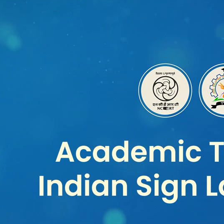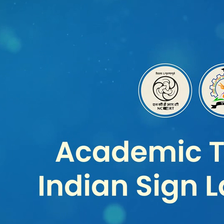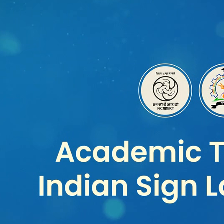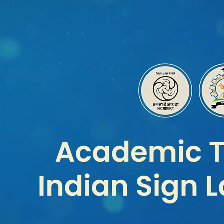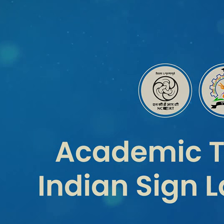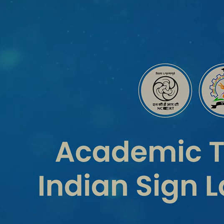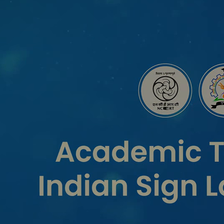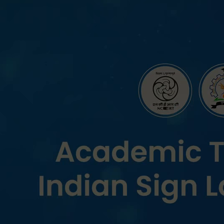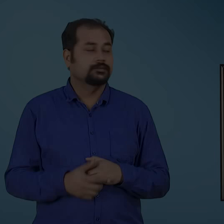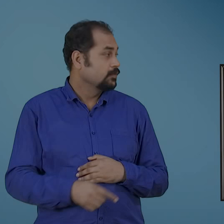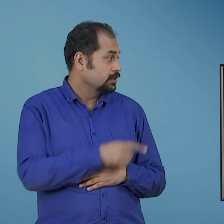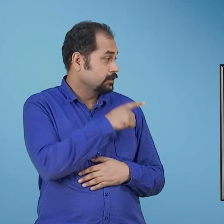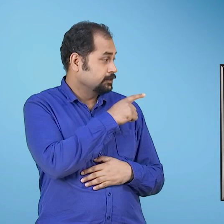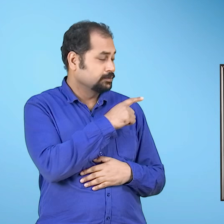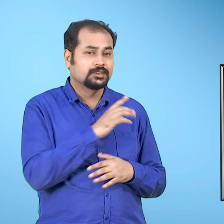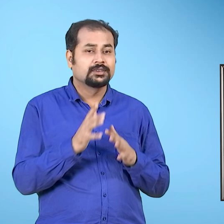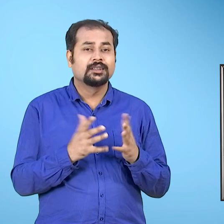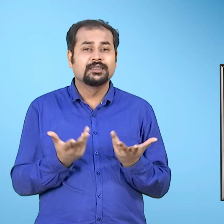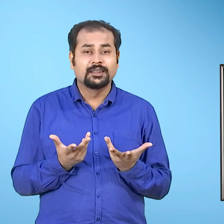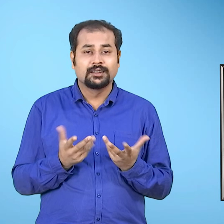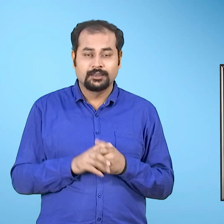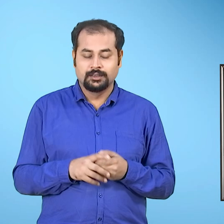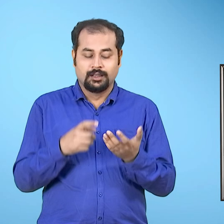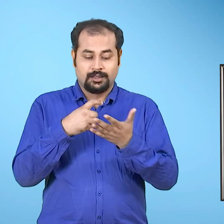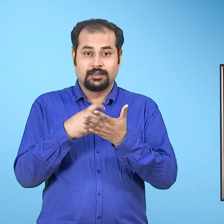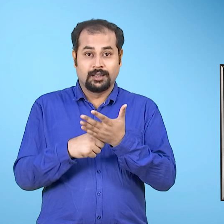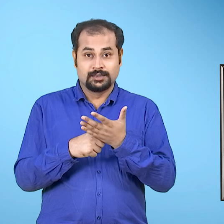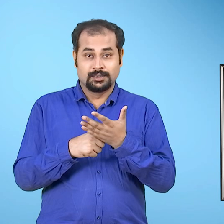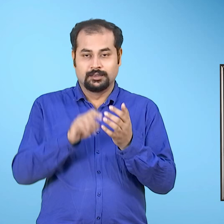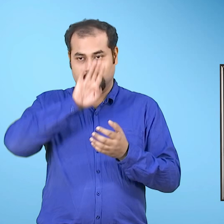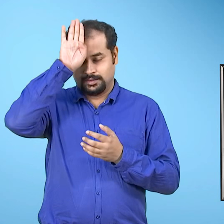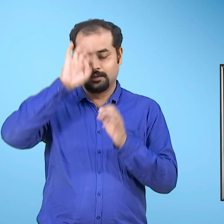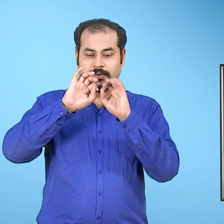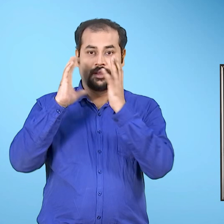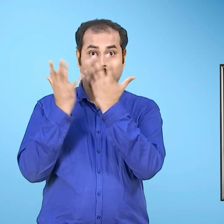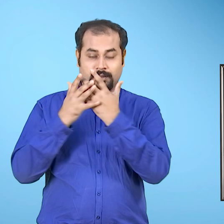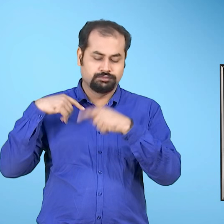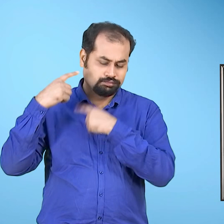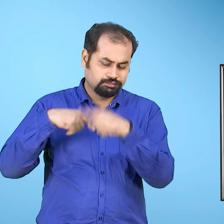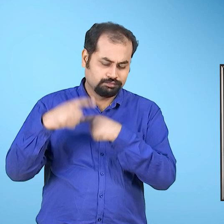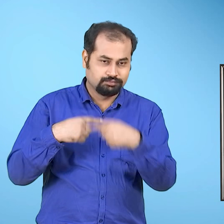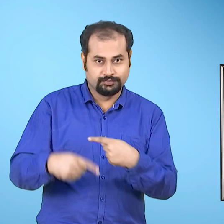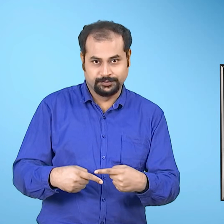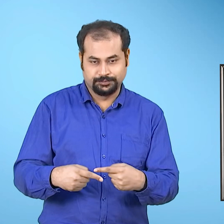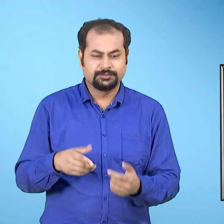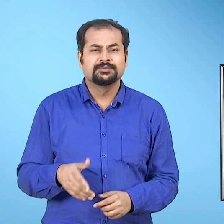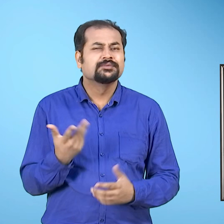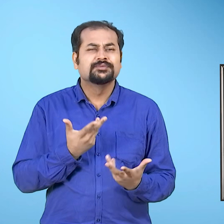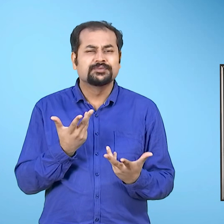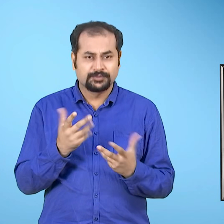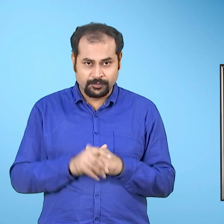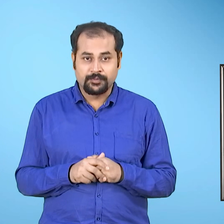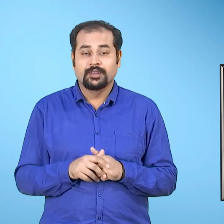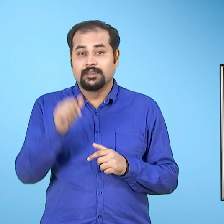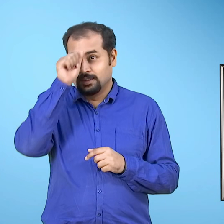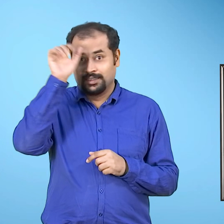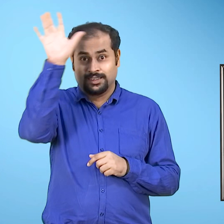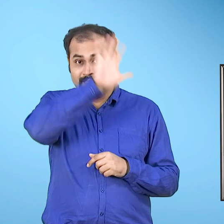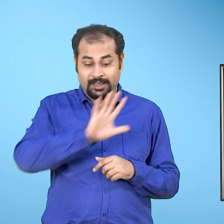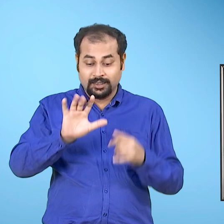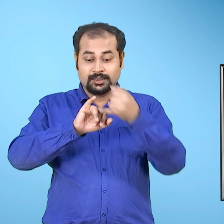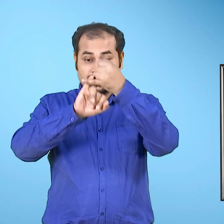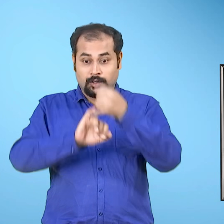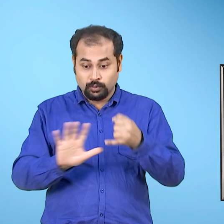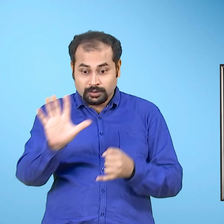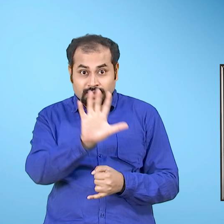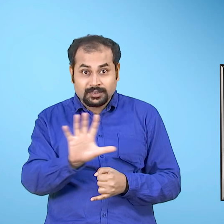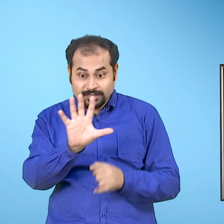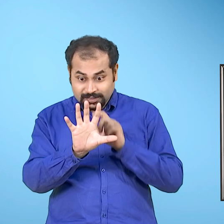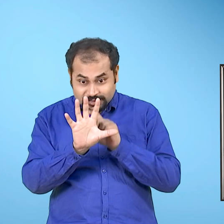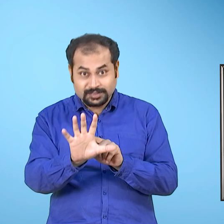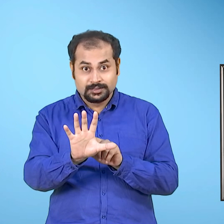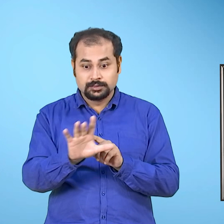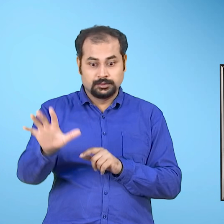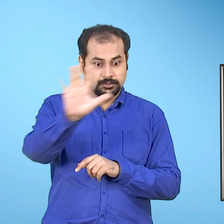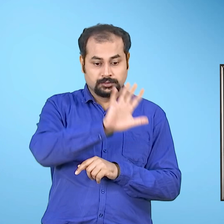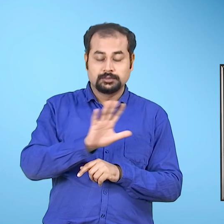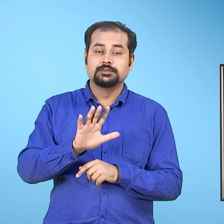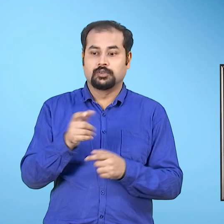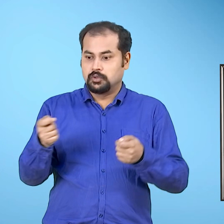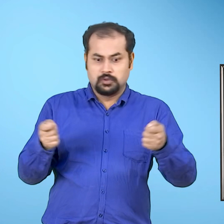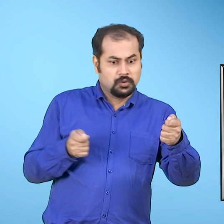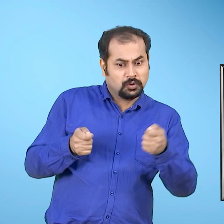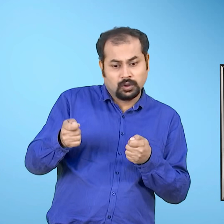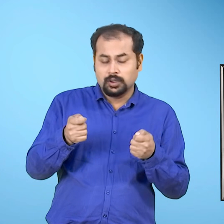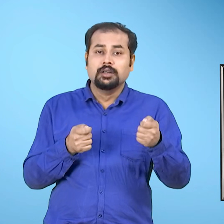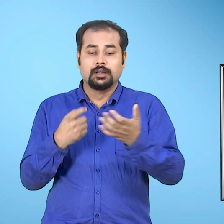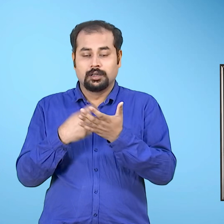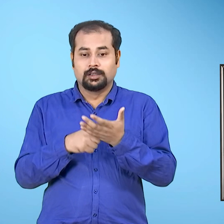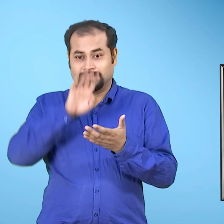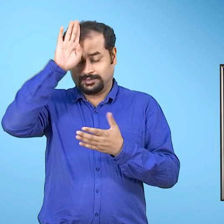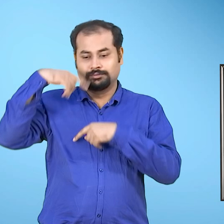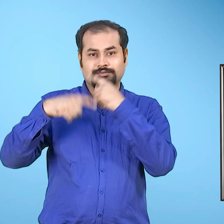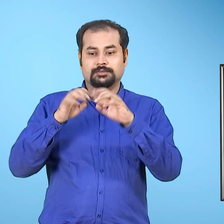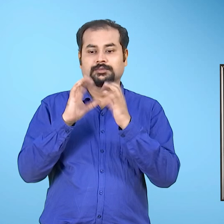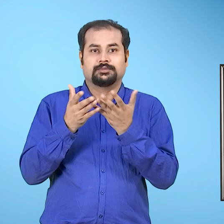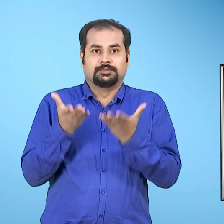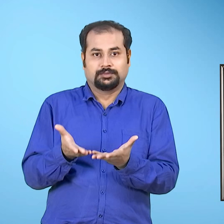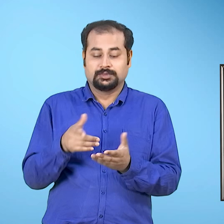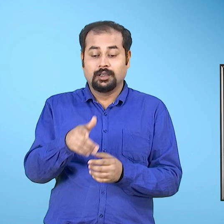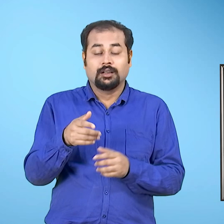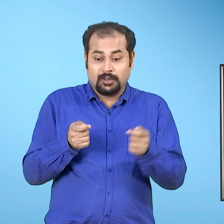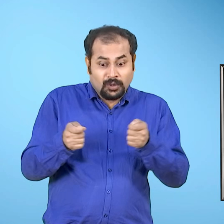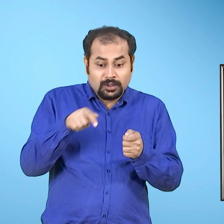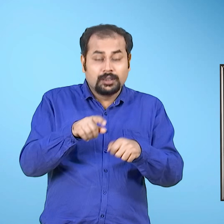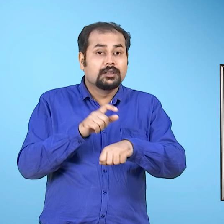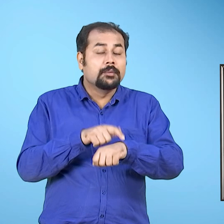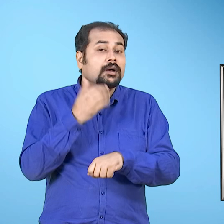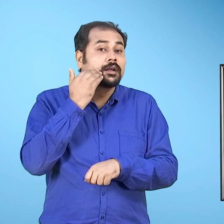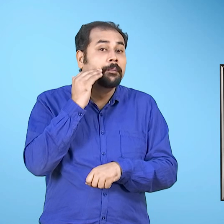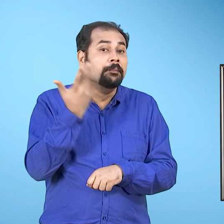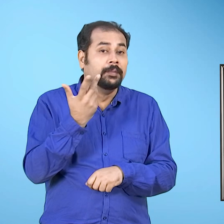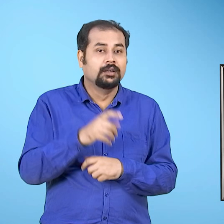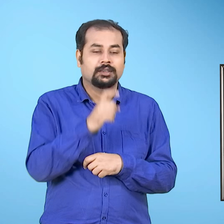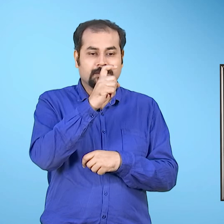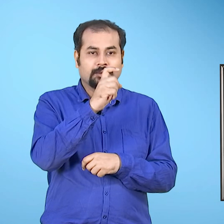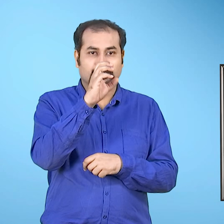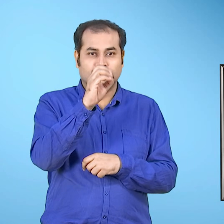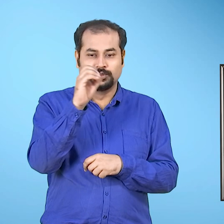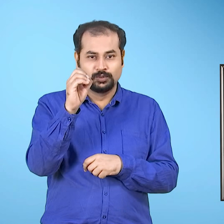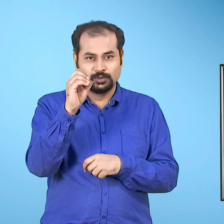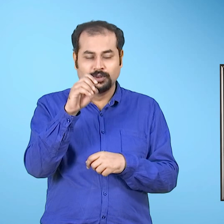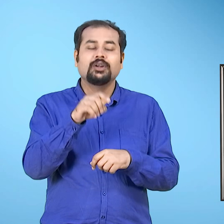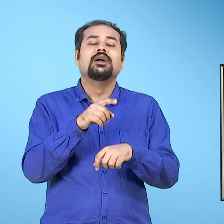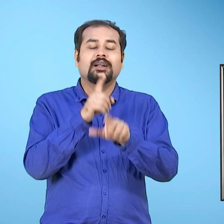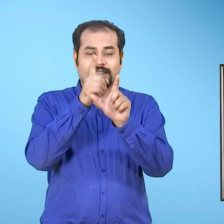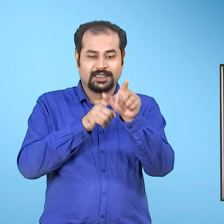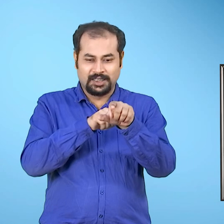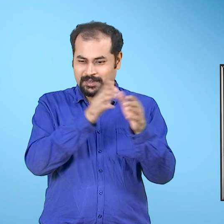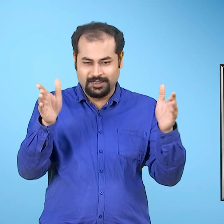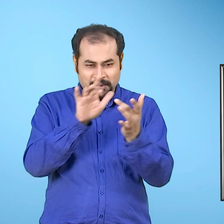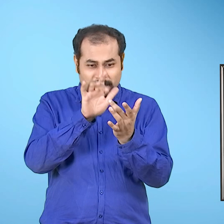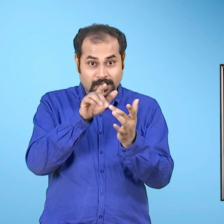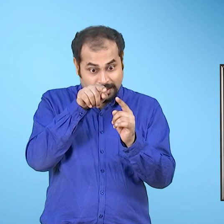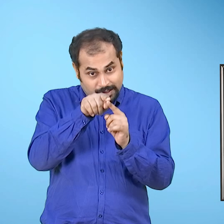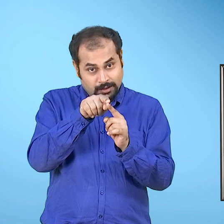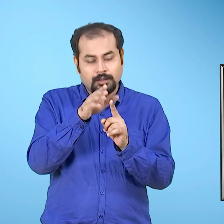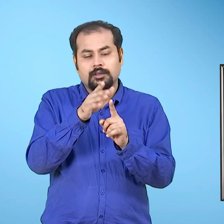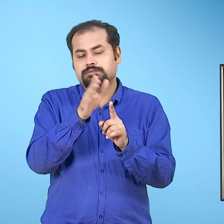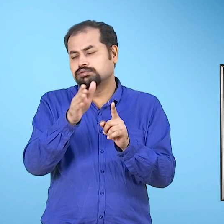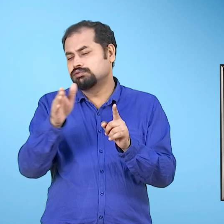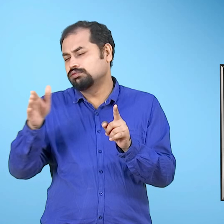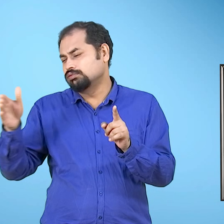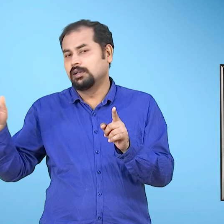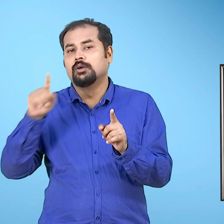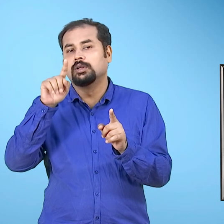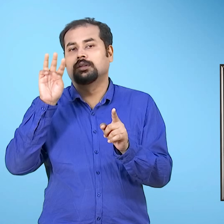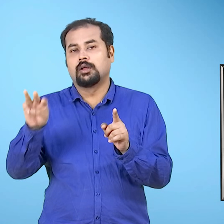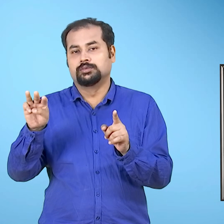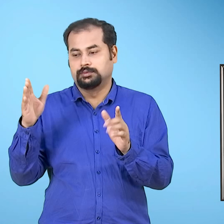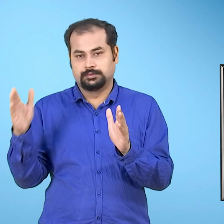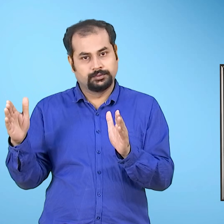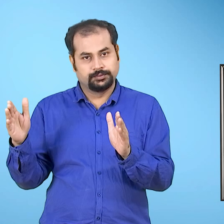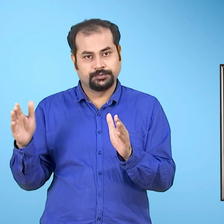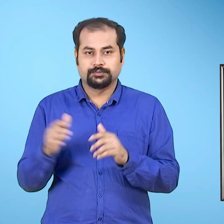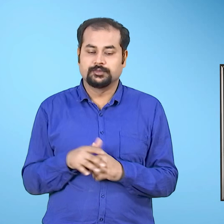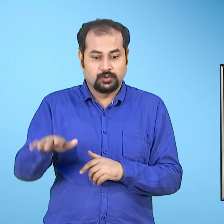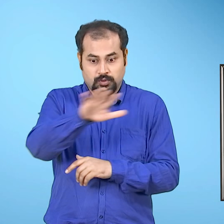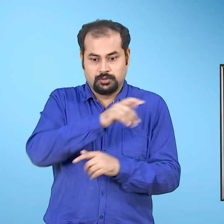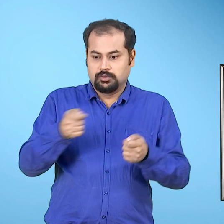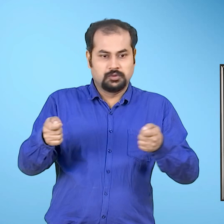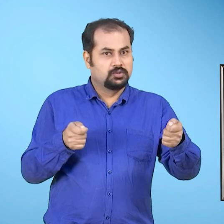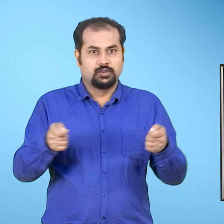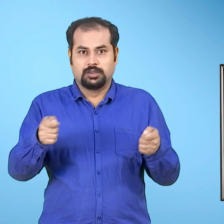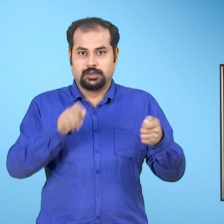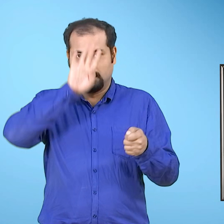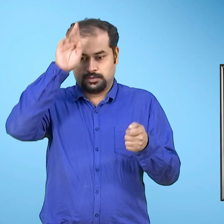Rashtrakuta This sign refers to the Rashtrakutas. The Rashtrakutas were a dynasty that ruled large parts of Deccan India from the mid-8th century to the 10th century. Initially, they were subordinate to the Chalukyas of Karnataka